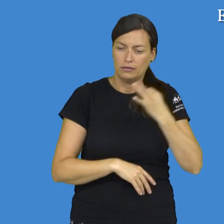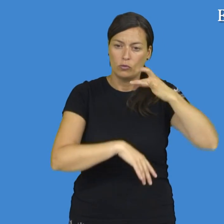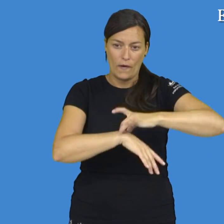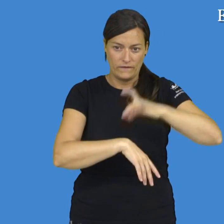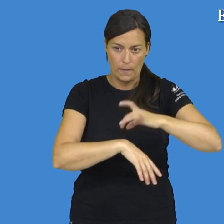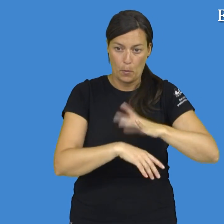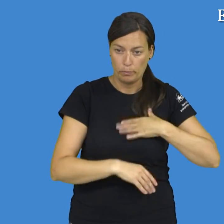enfermo